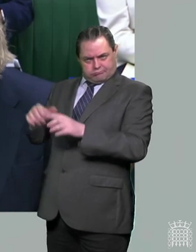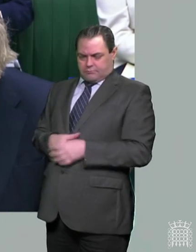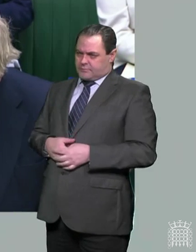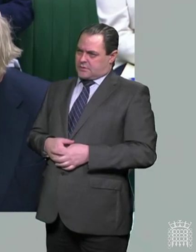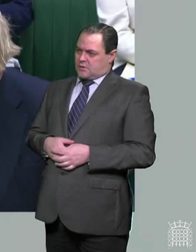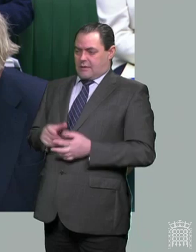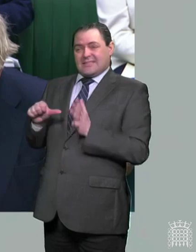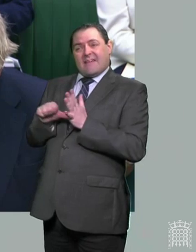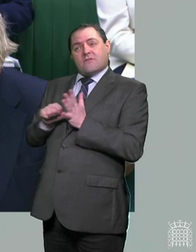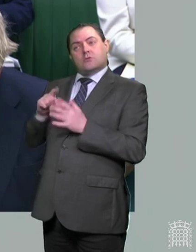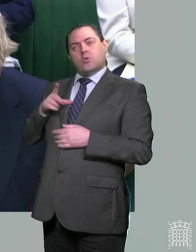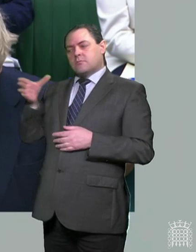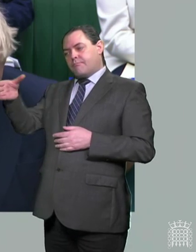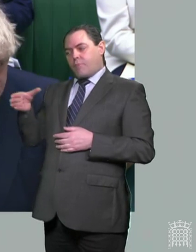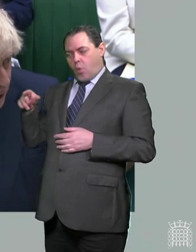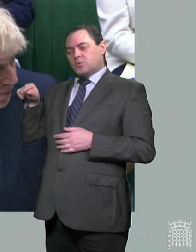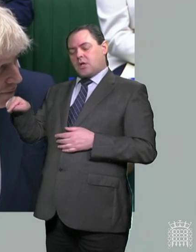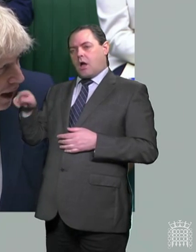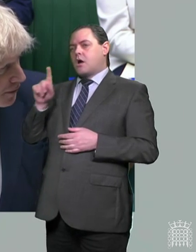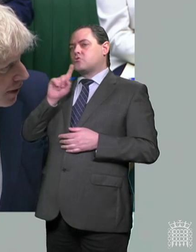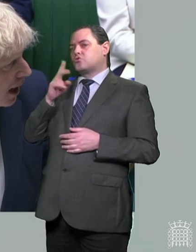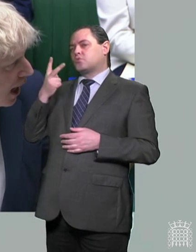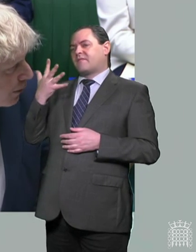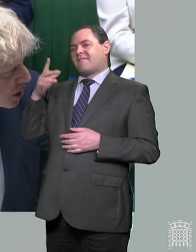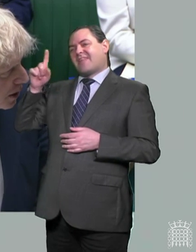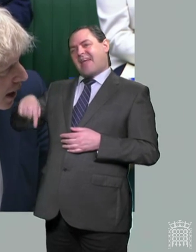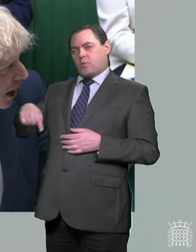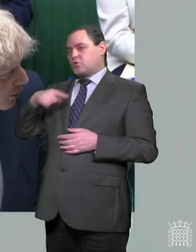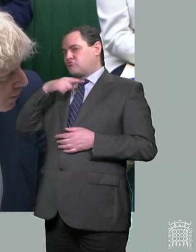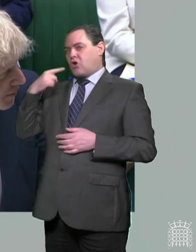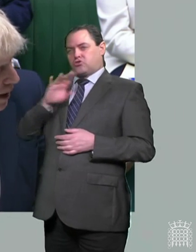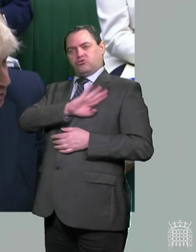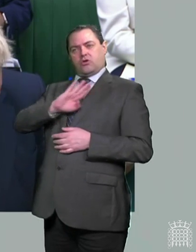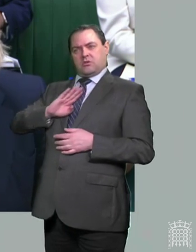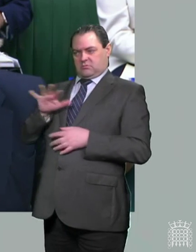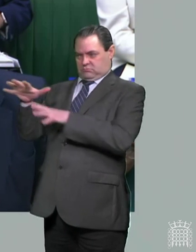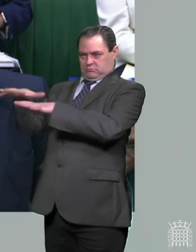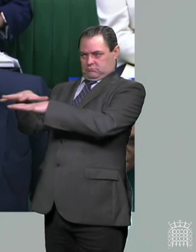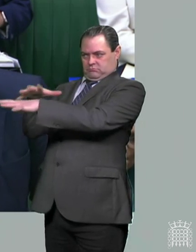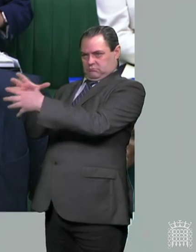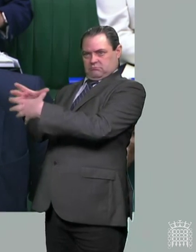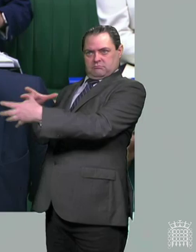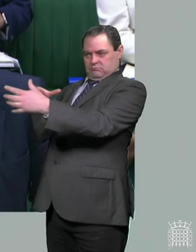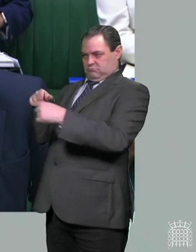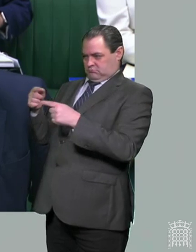On the borders of Ukraine, as everybody knows, there are about 125,000 Russian troops massing.